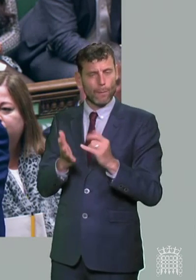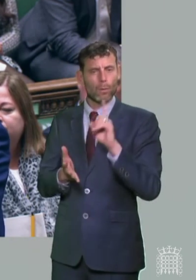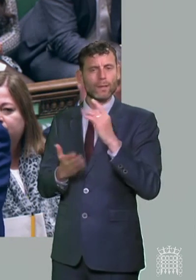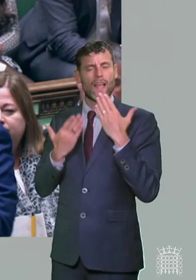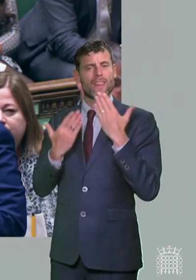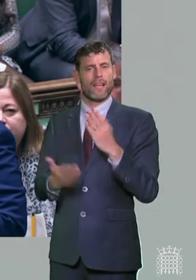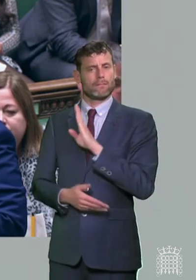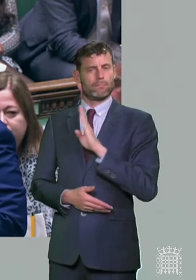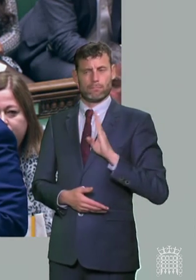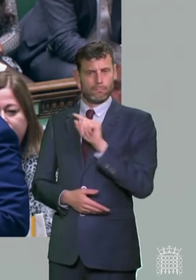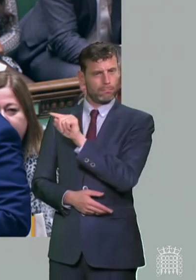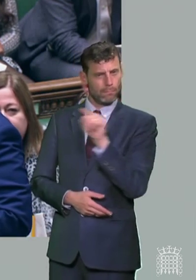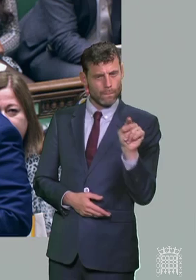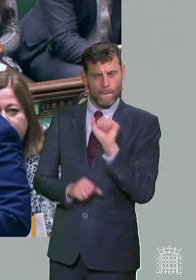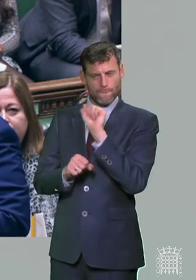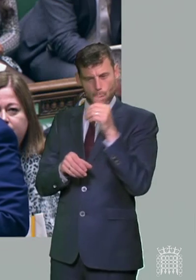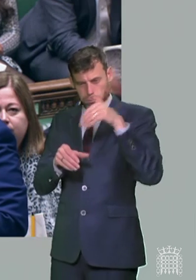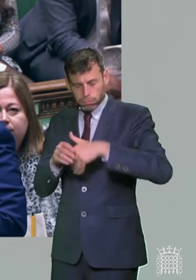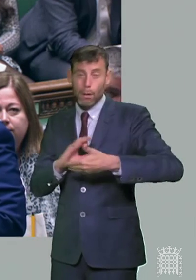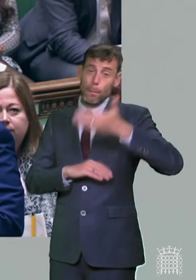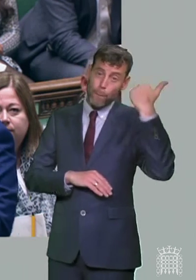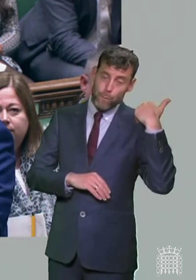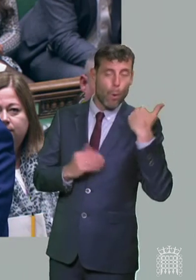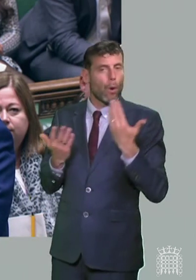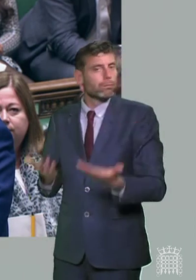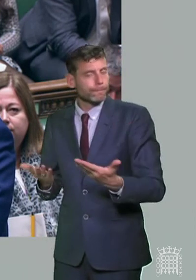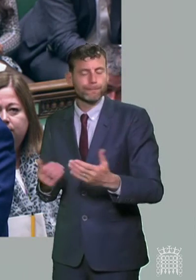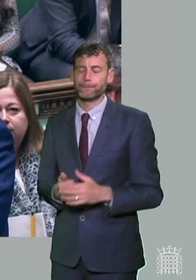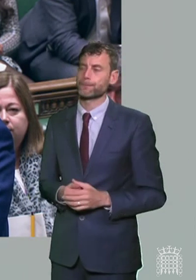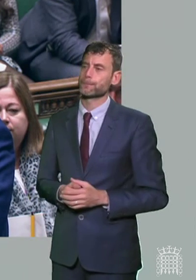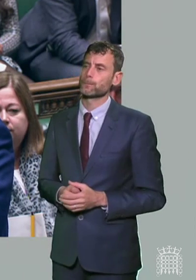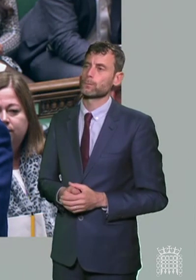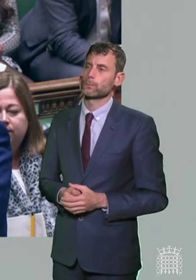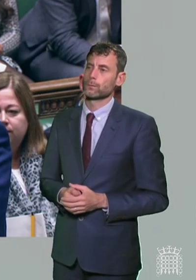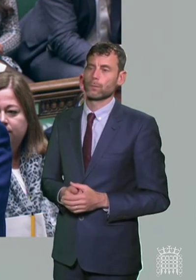We thank all our service personnel for the services that they give.